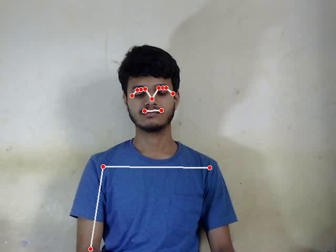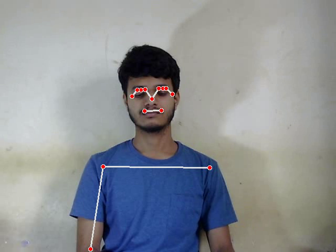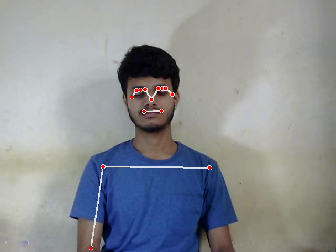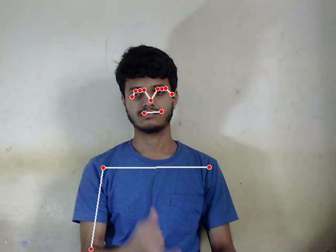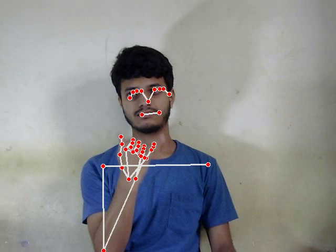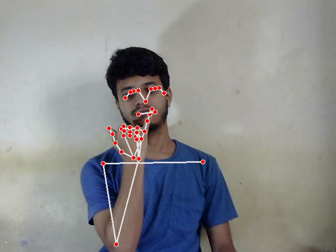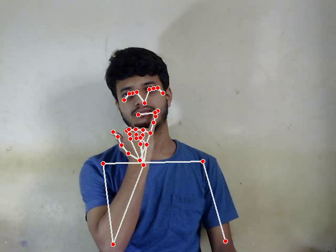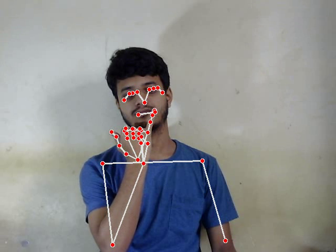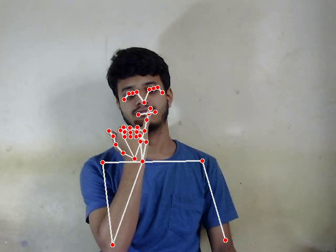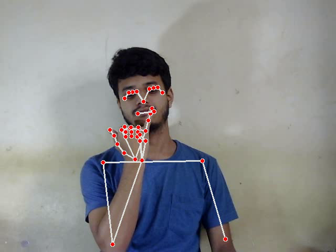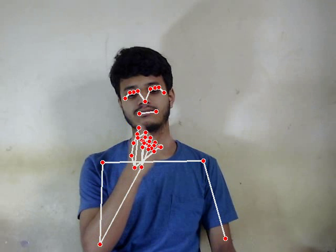wrong